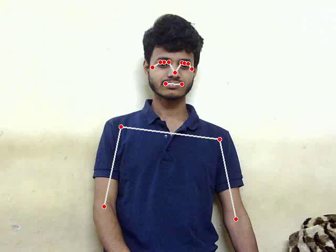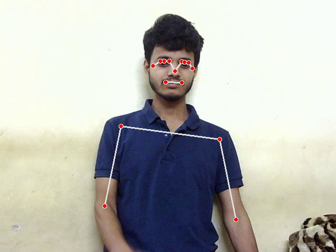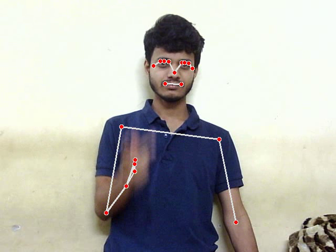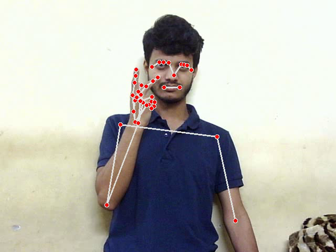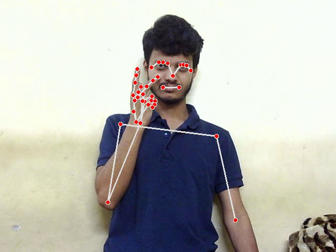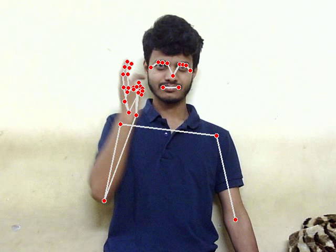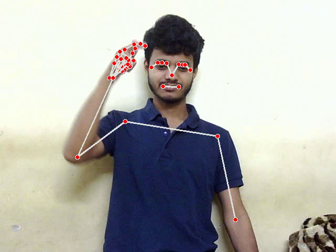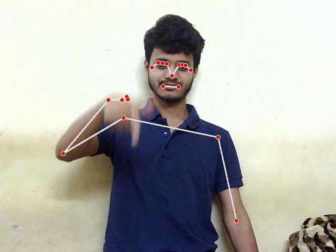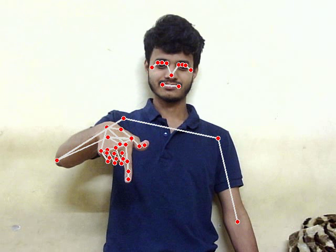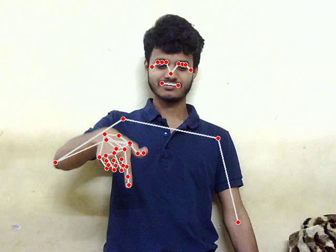see you later